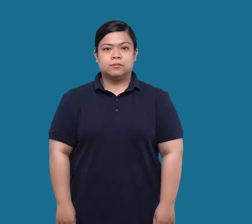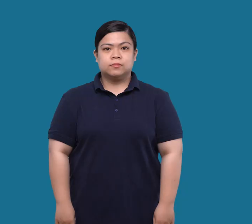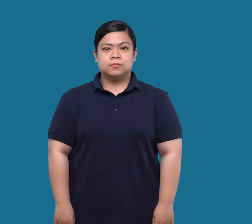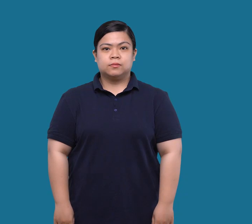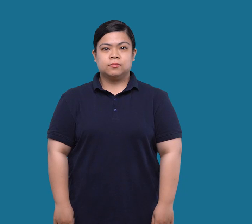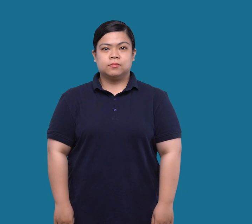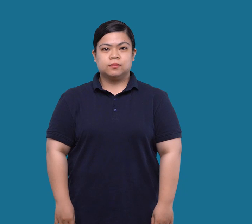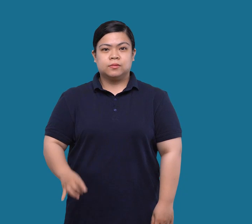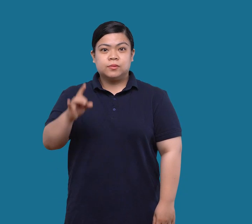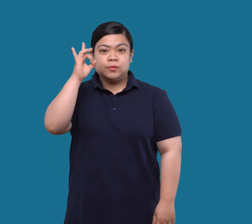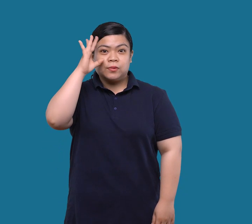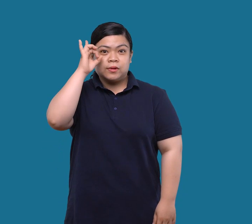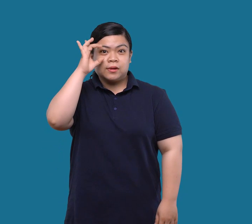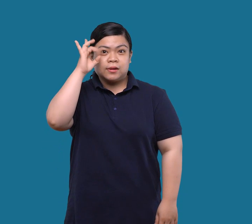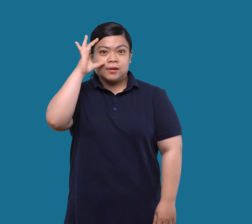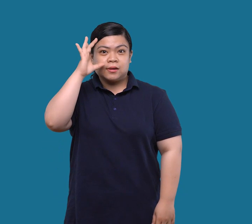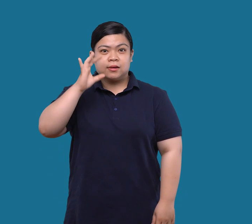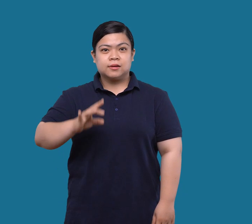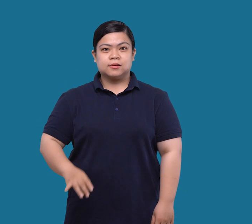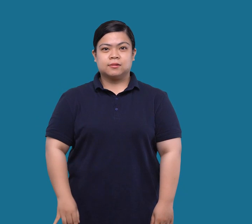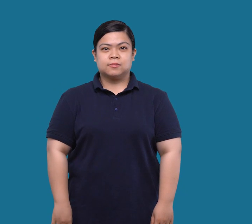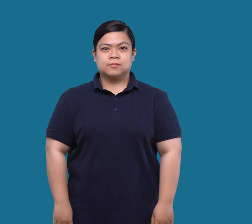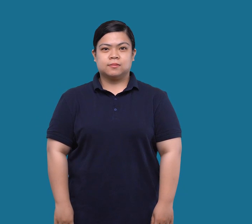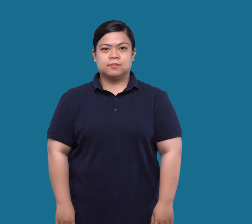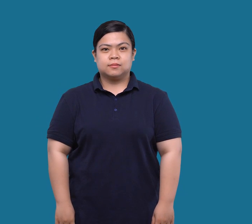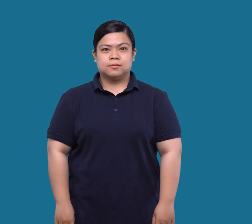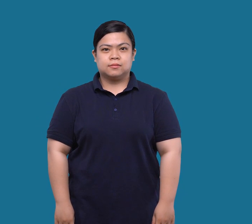Socola